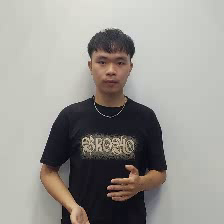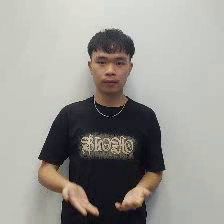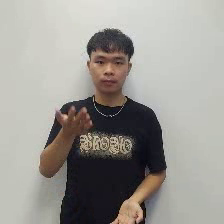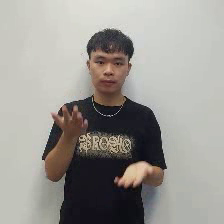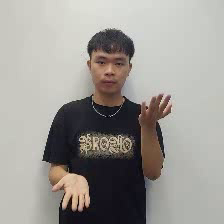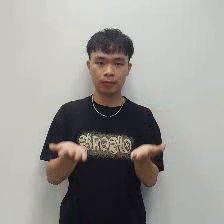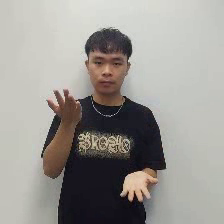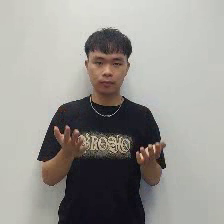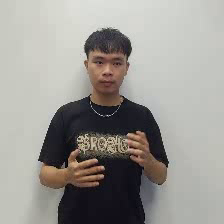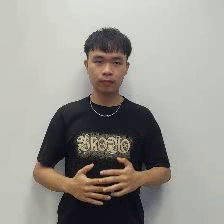Có thể